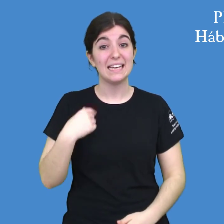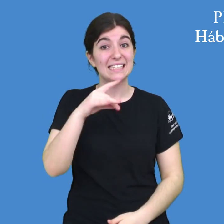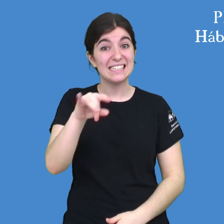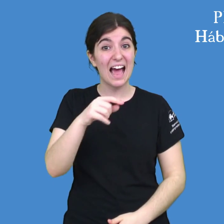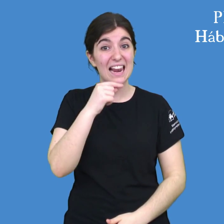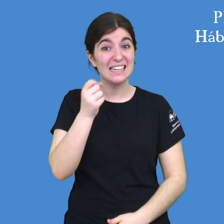azúcar